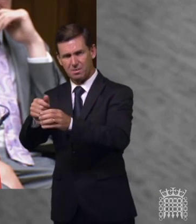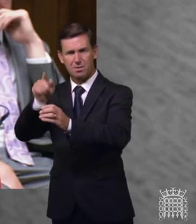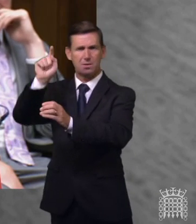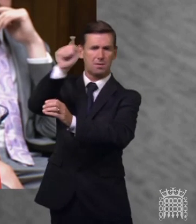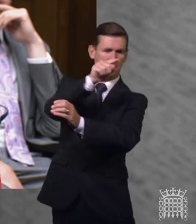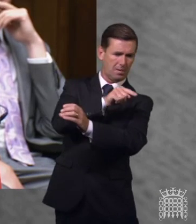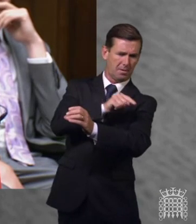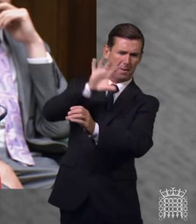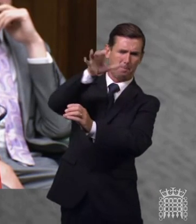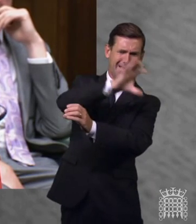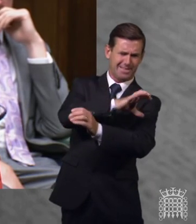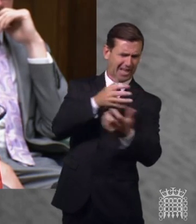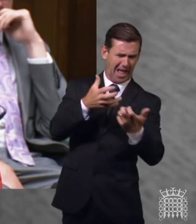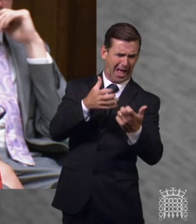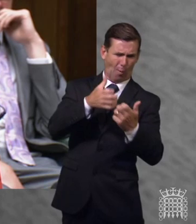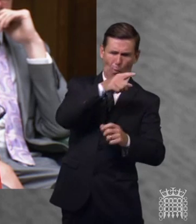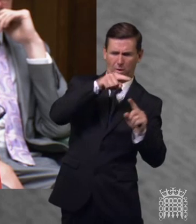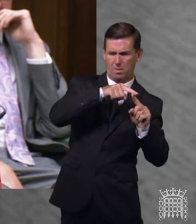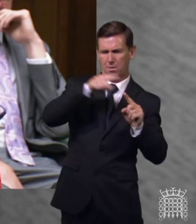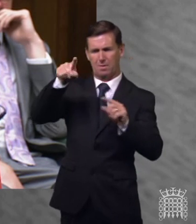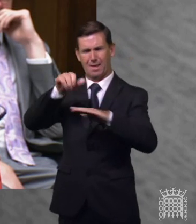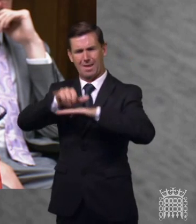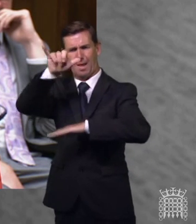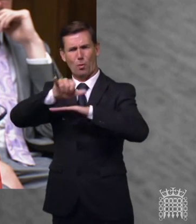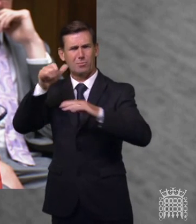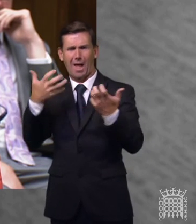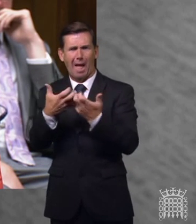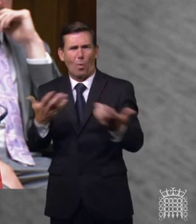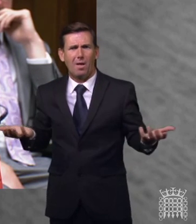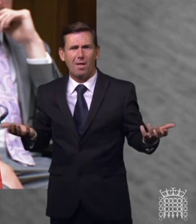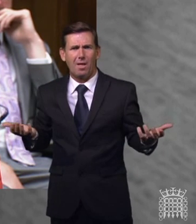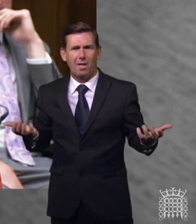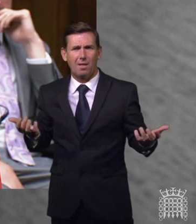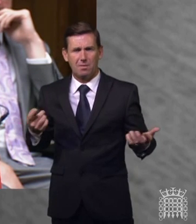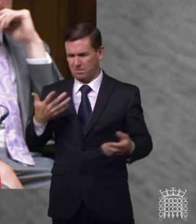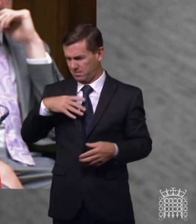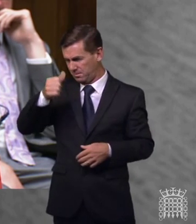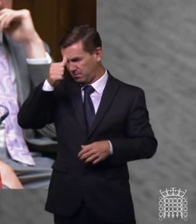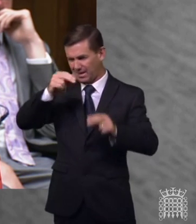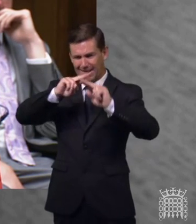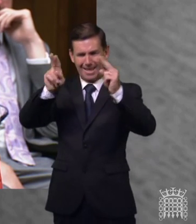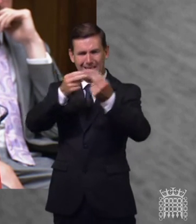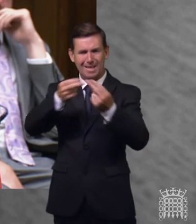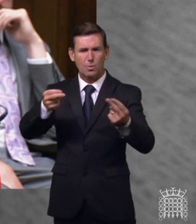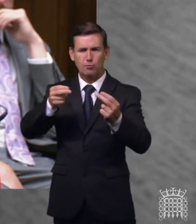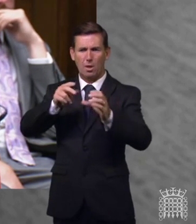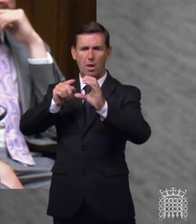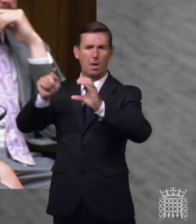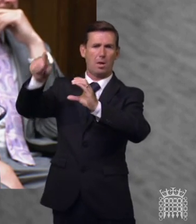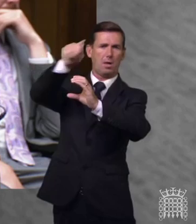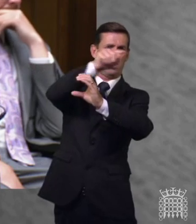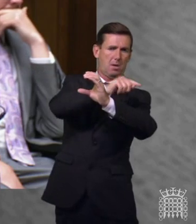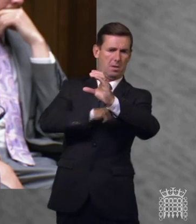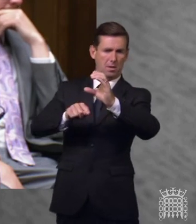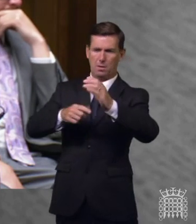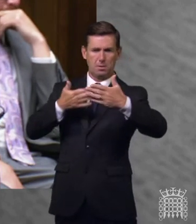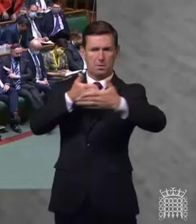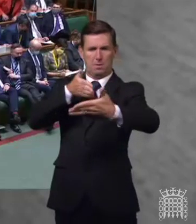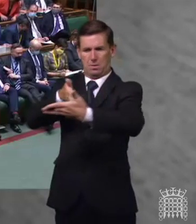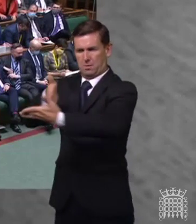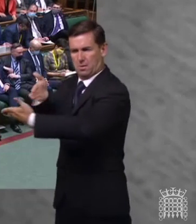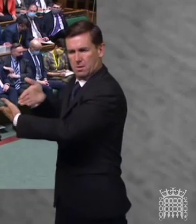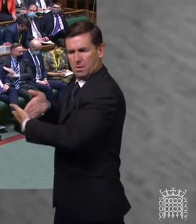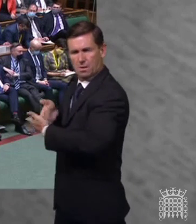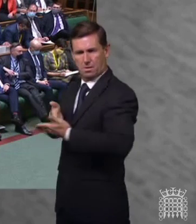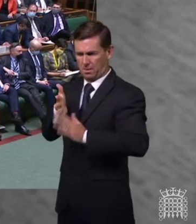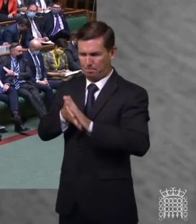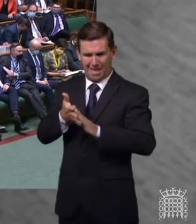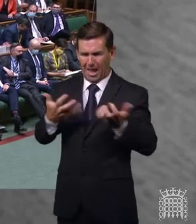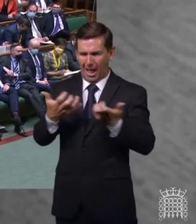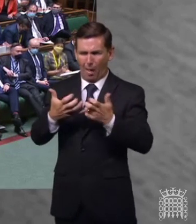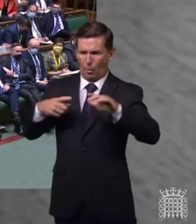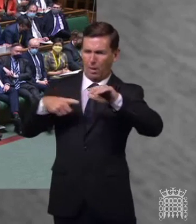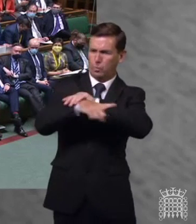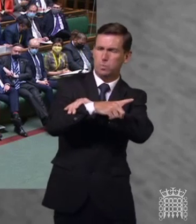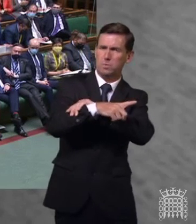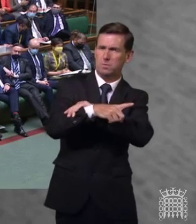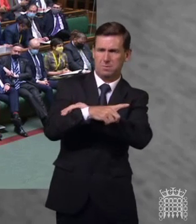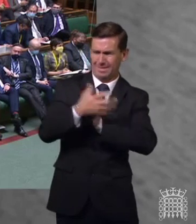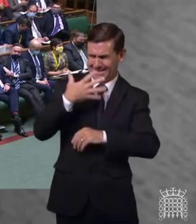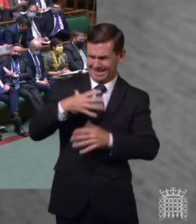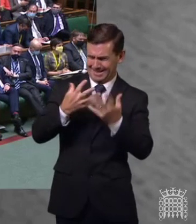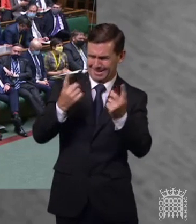Does he agree that a safe corridor needs to be opened to an international border so that those who are not near Kabul can also get to safety via third countries?